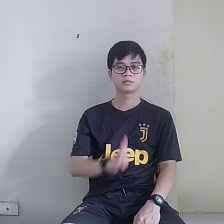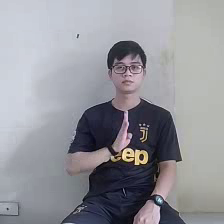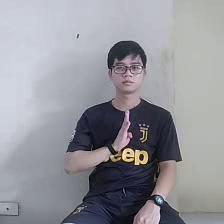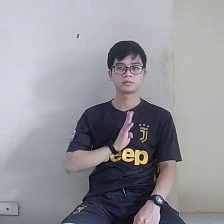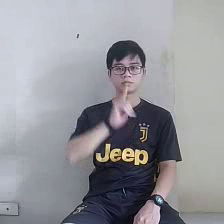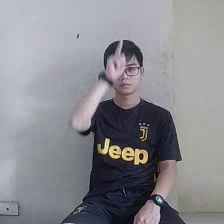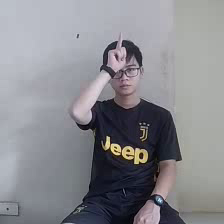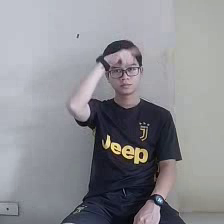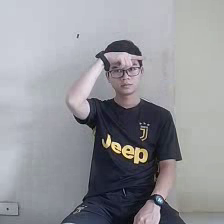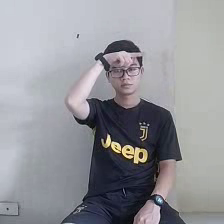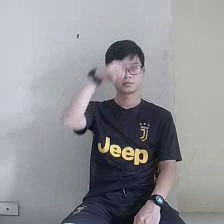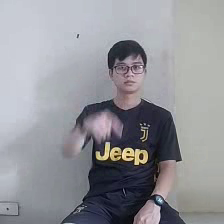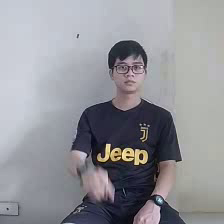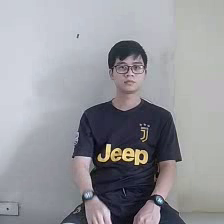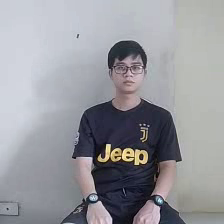Bộ y tế